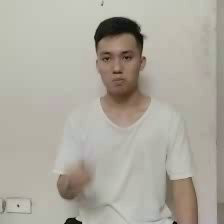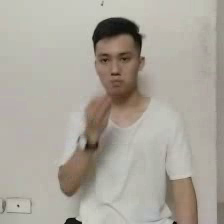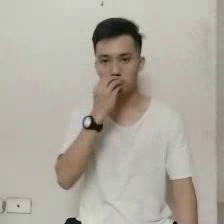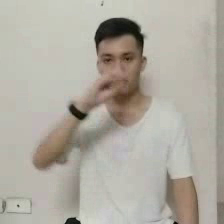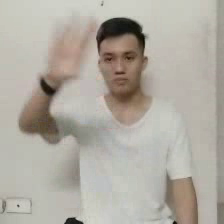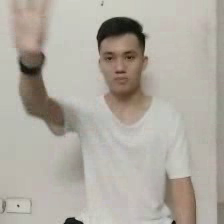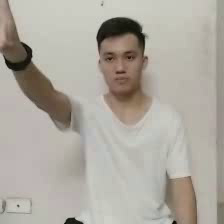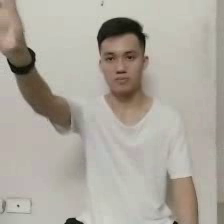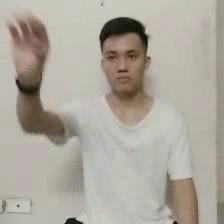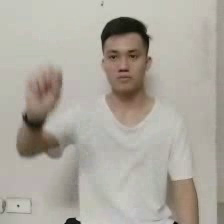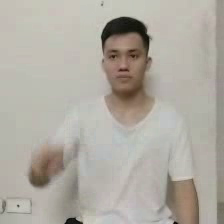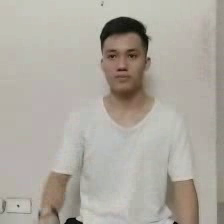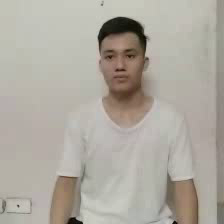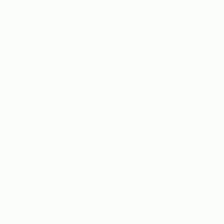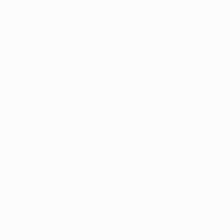Khai báo